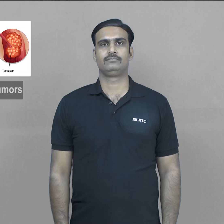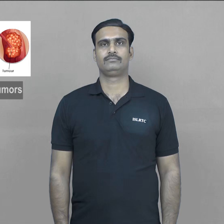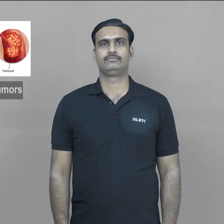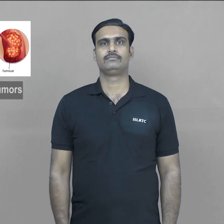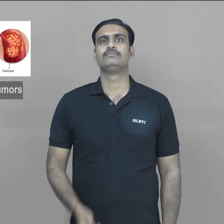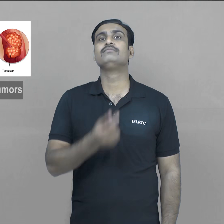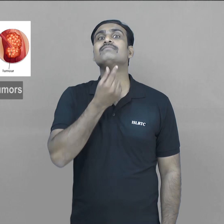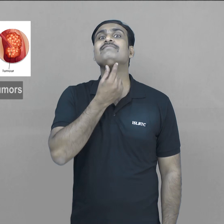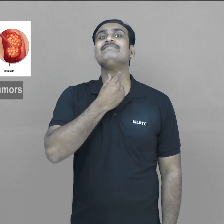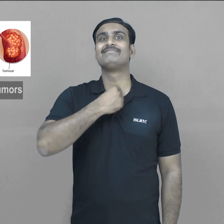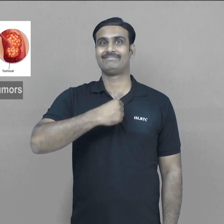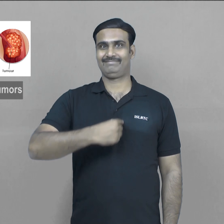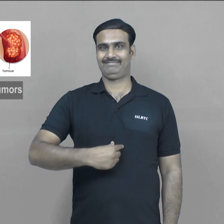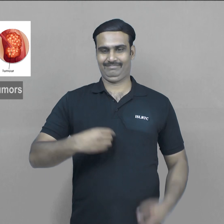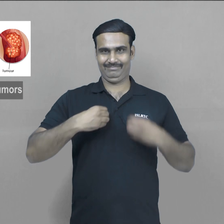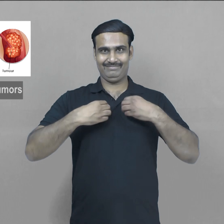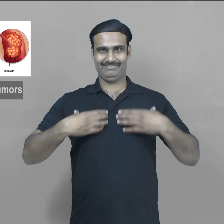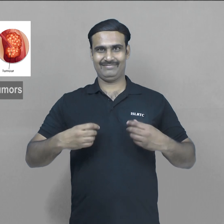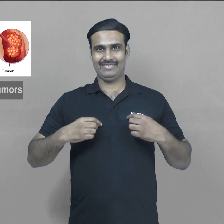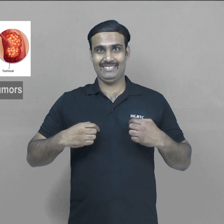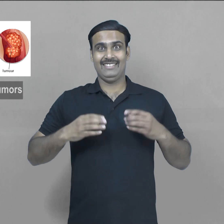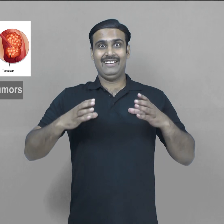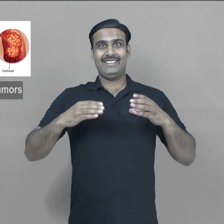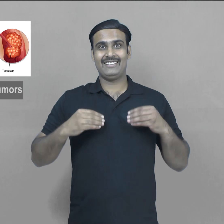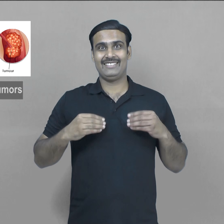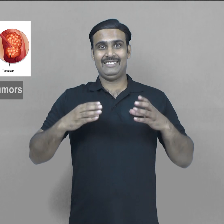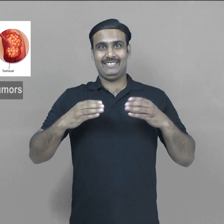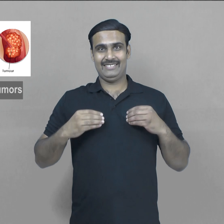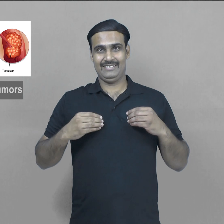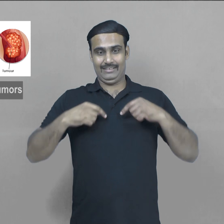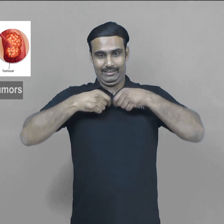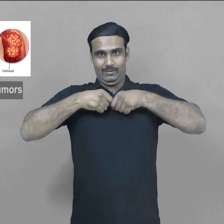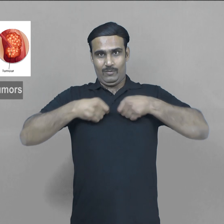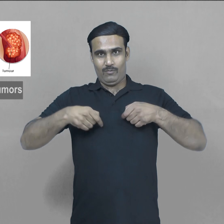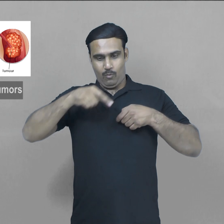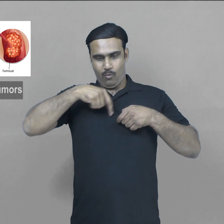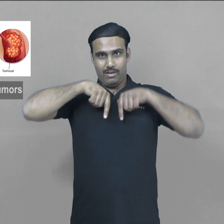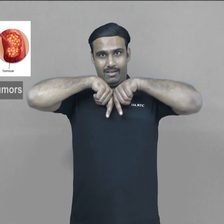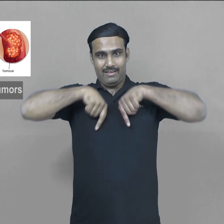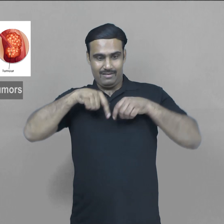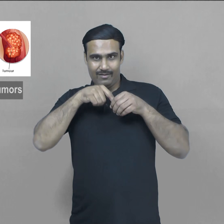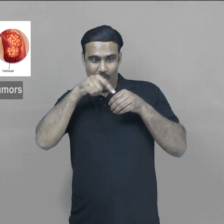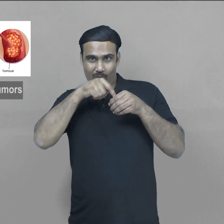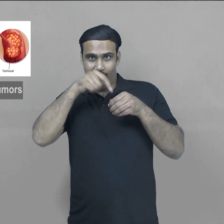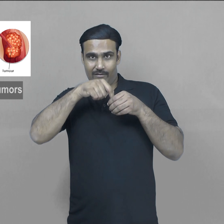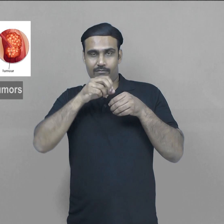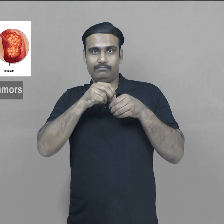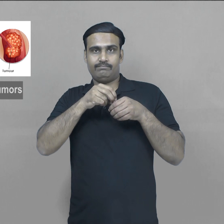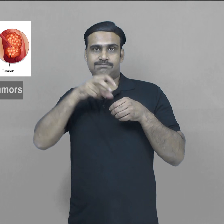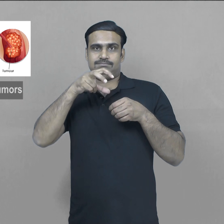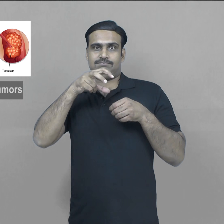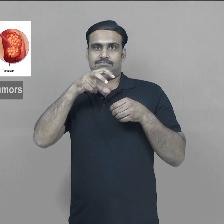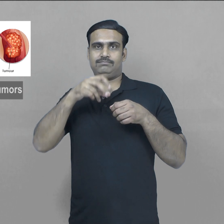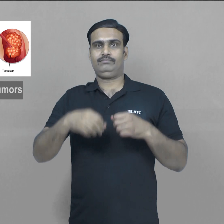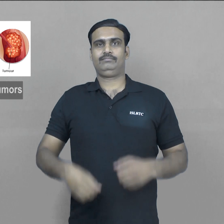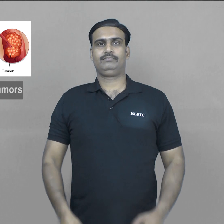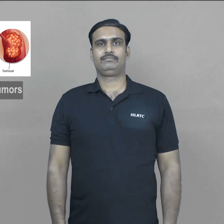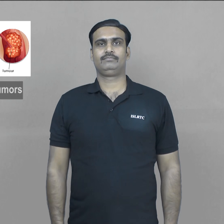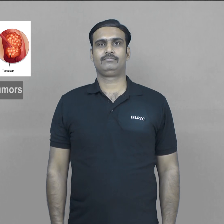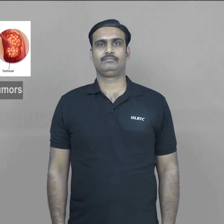Bronchial Tumors